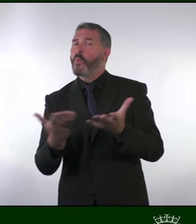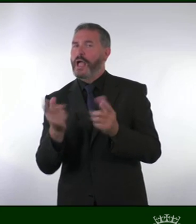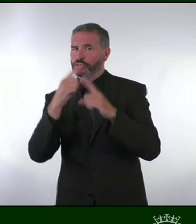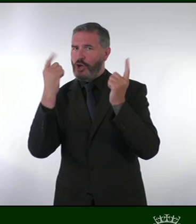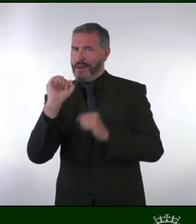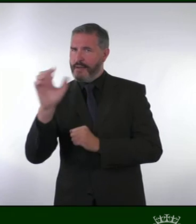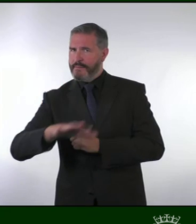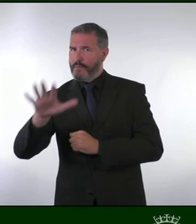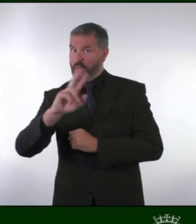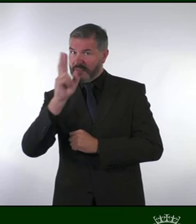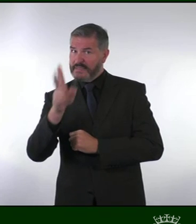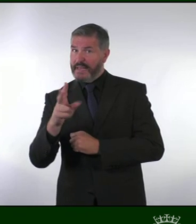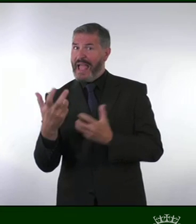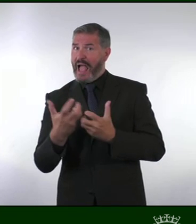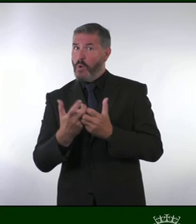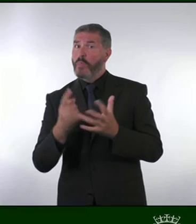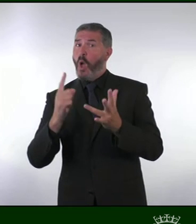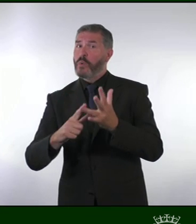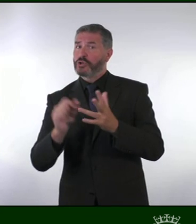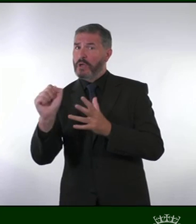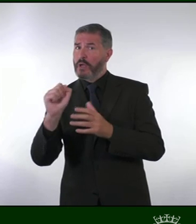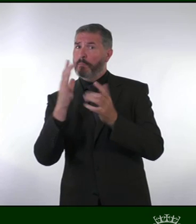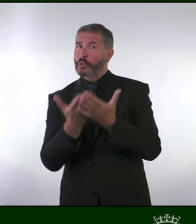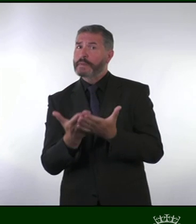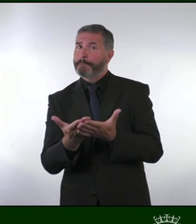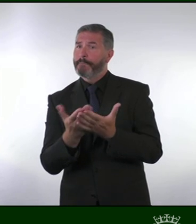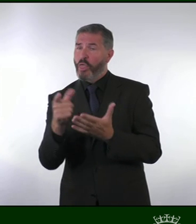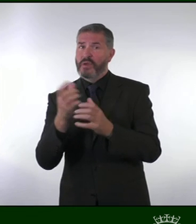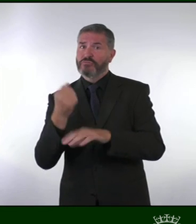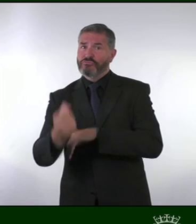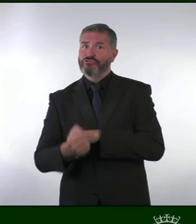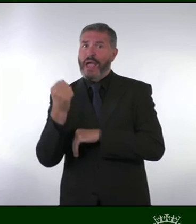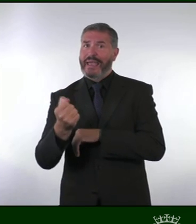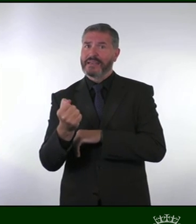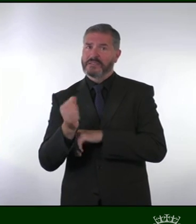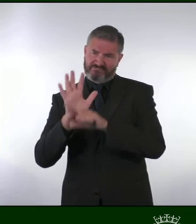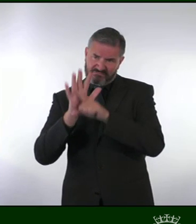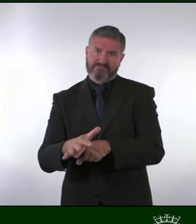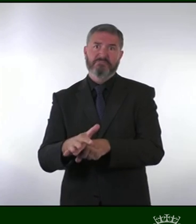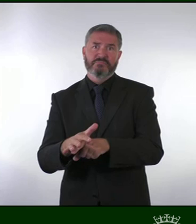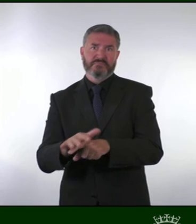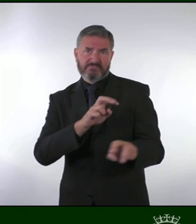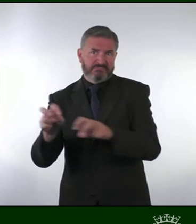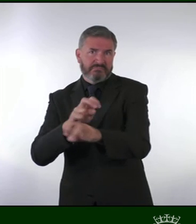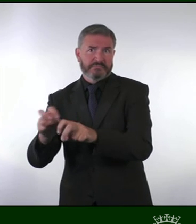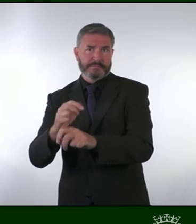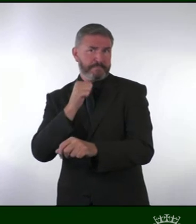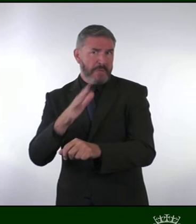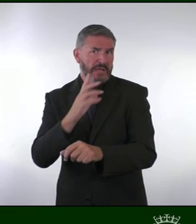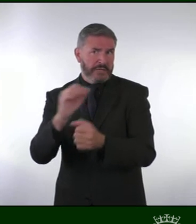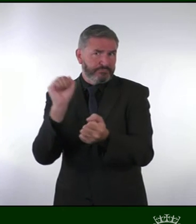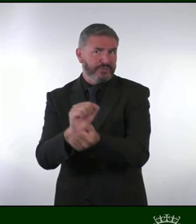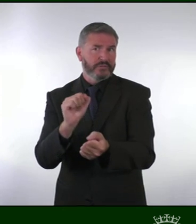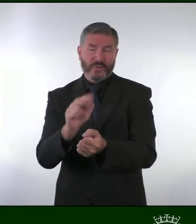We have all seen the footage of the Uyghurs being herded on to trains and heard the heartbreaking stories of forced sterilisation, murder and imprisonment.